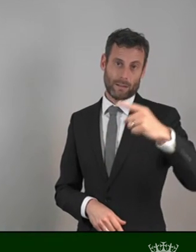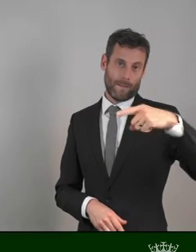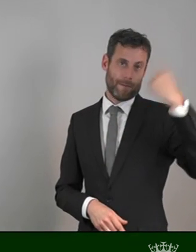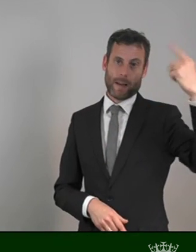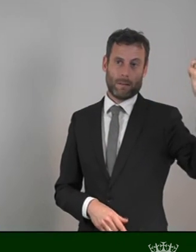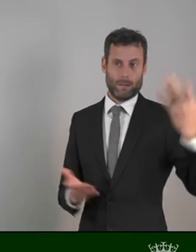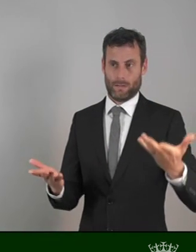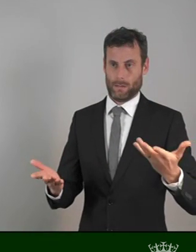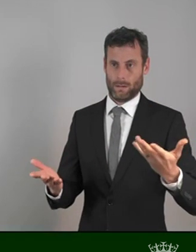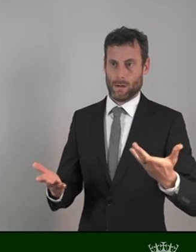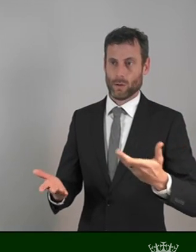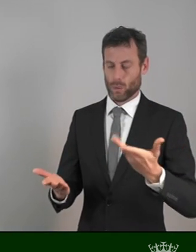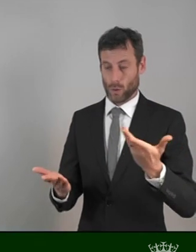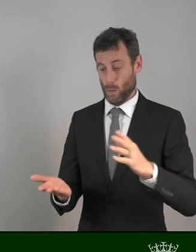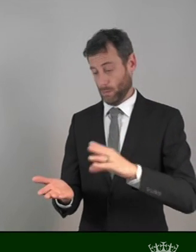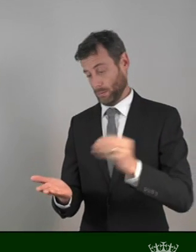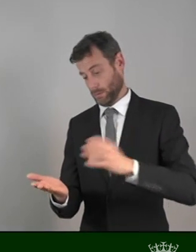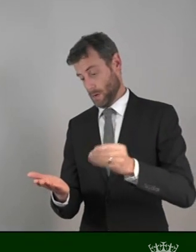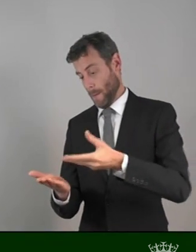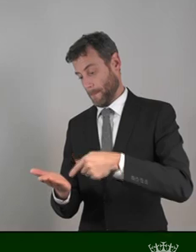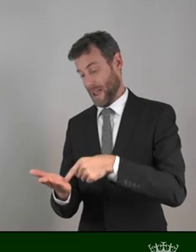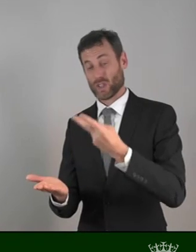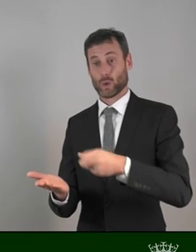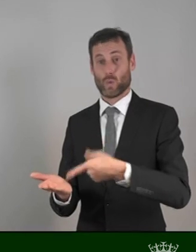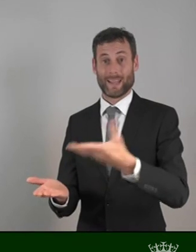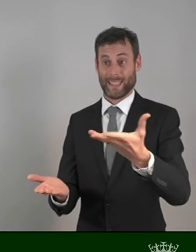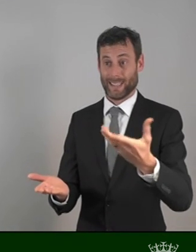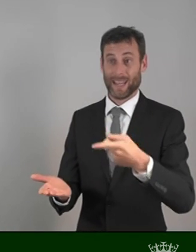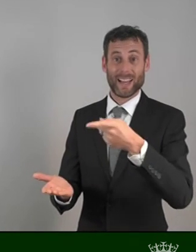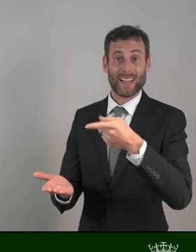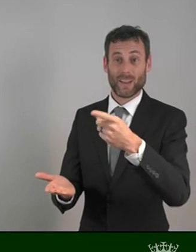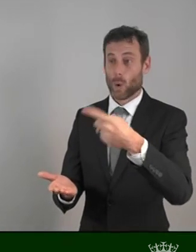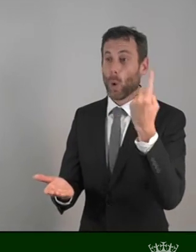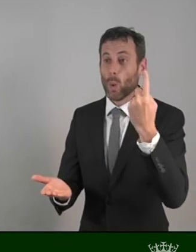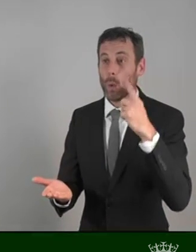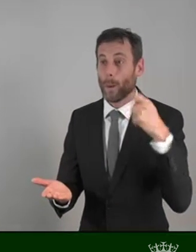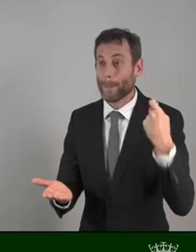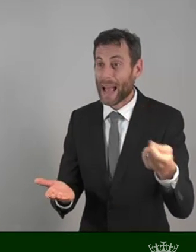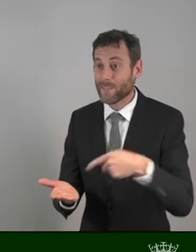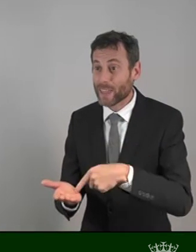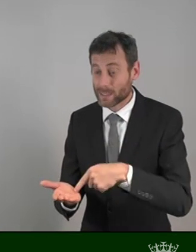Whatever may be on page 20 of the right honourable Member’s document, I doubt that he explains who would pay for it.